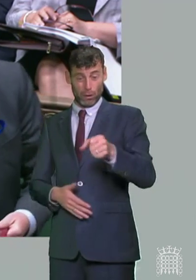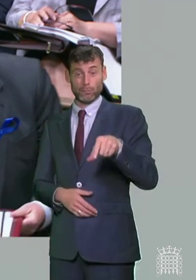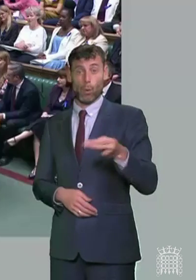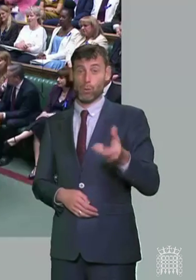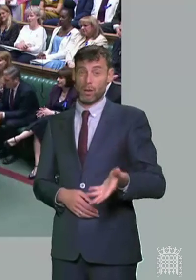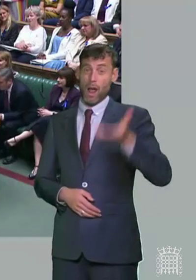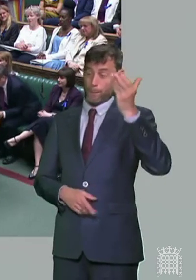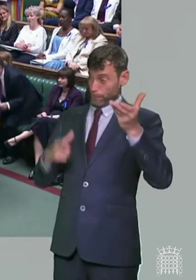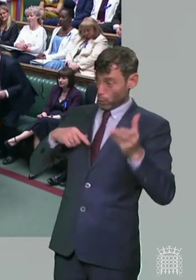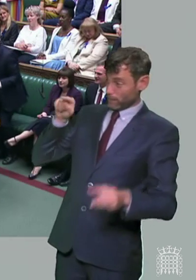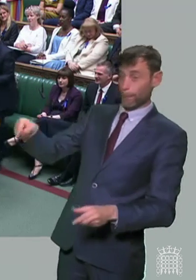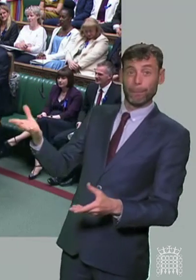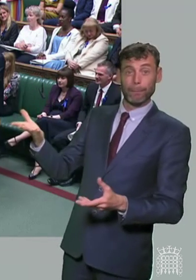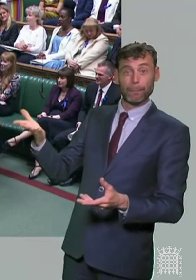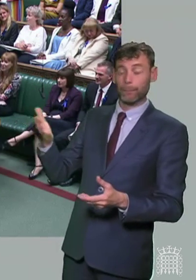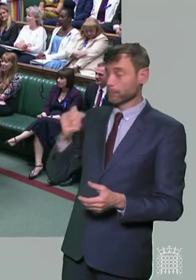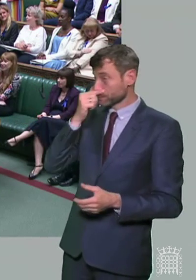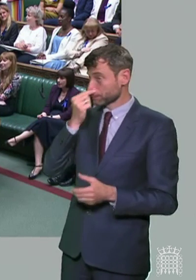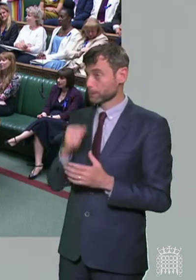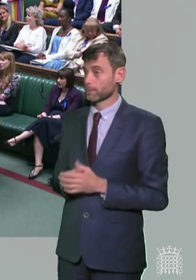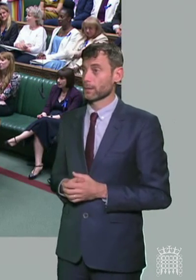That is the reality.